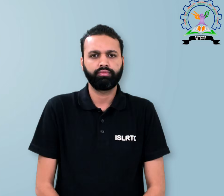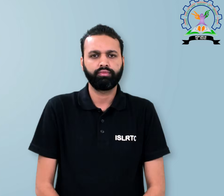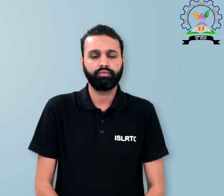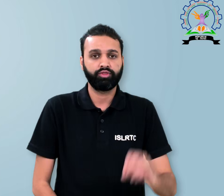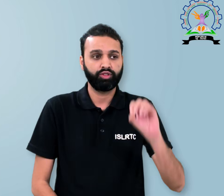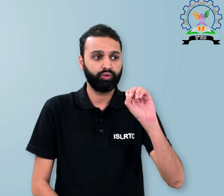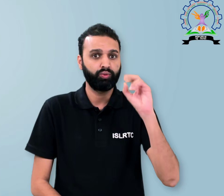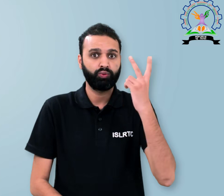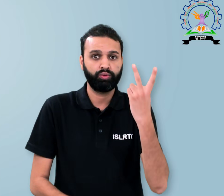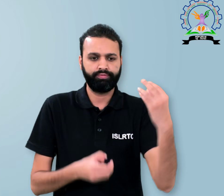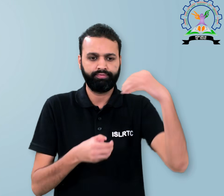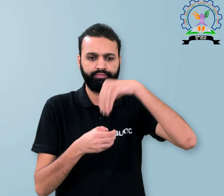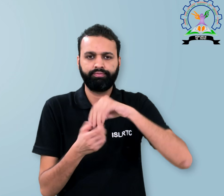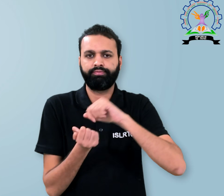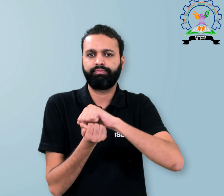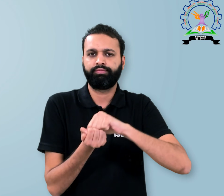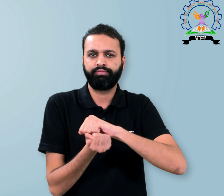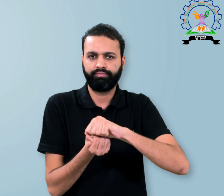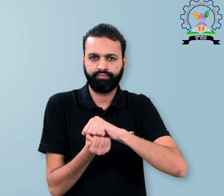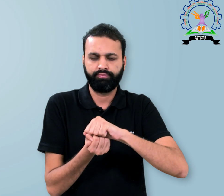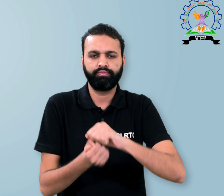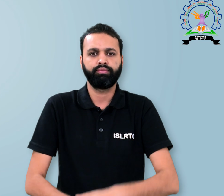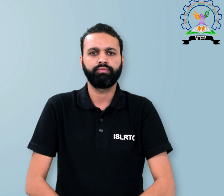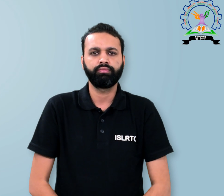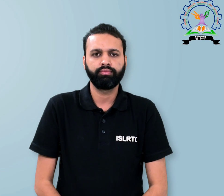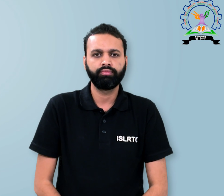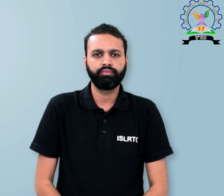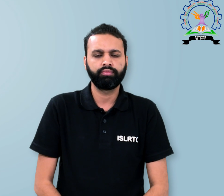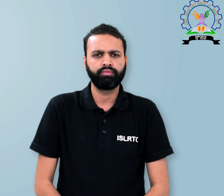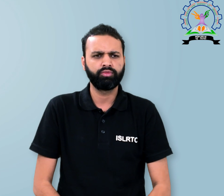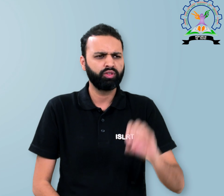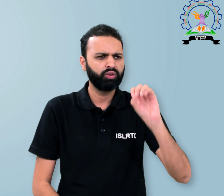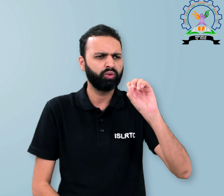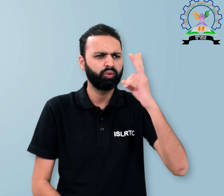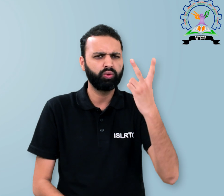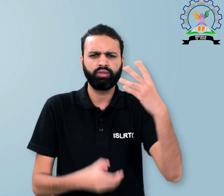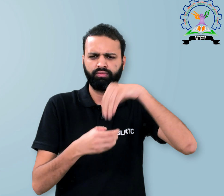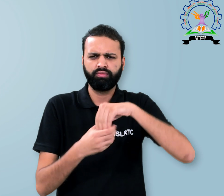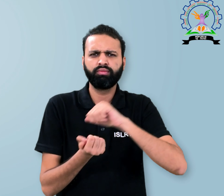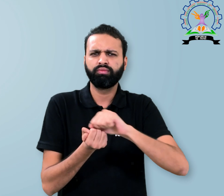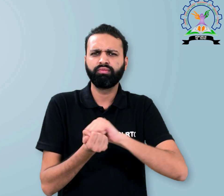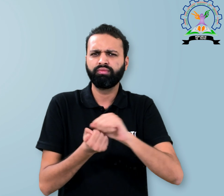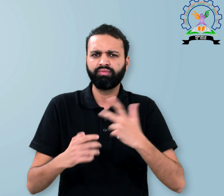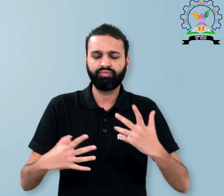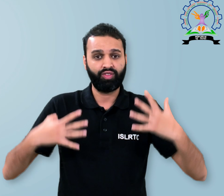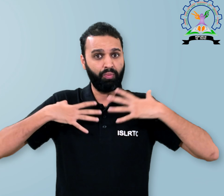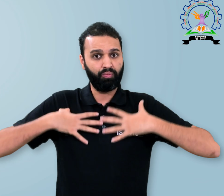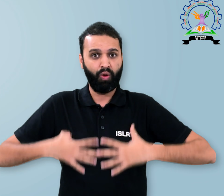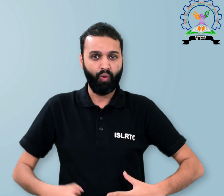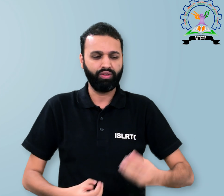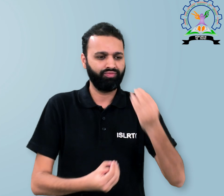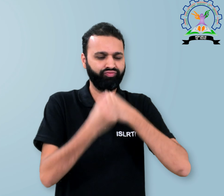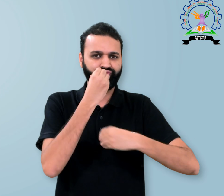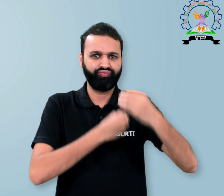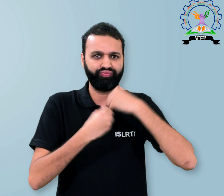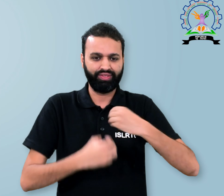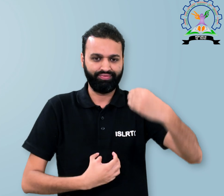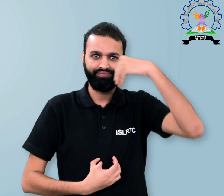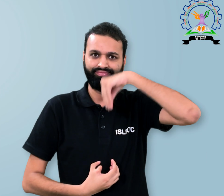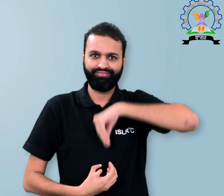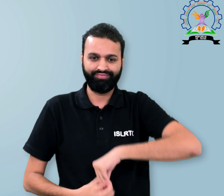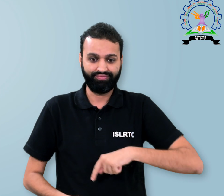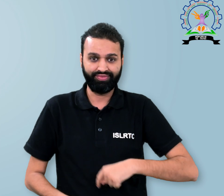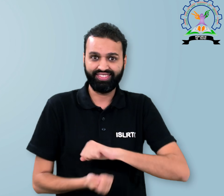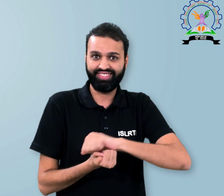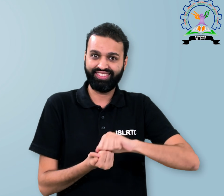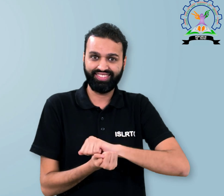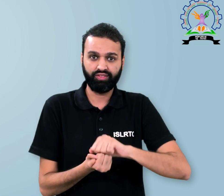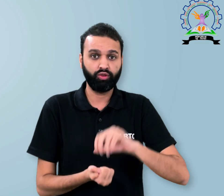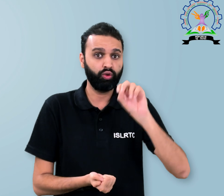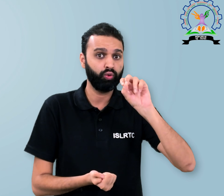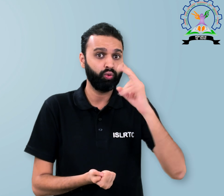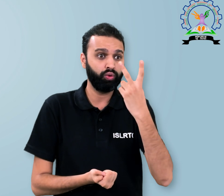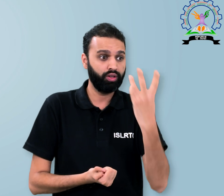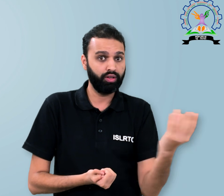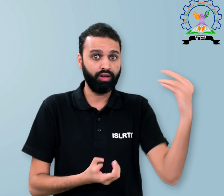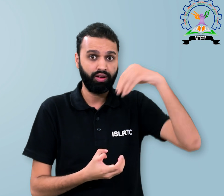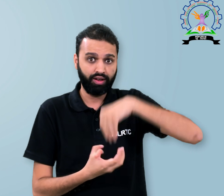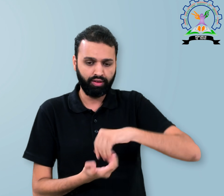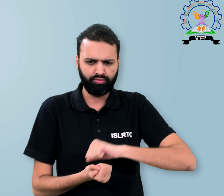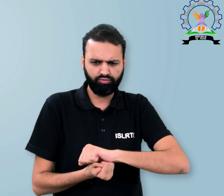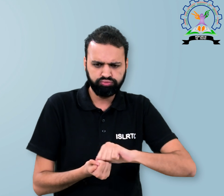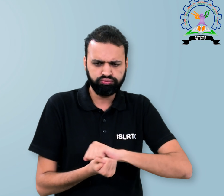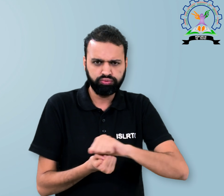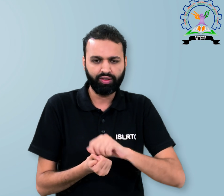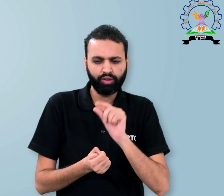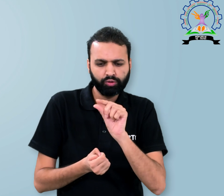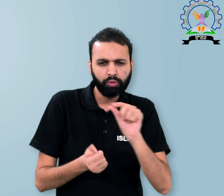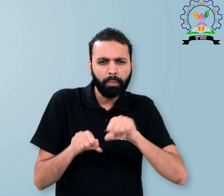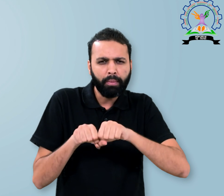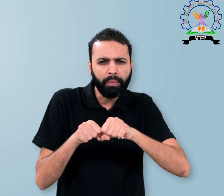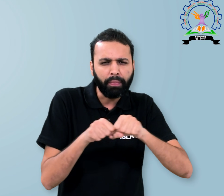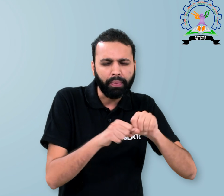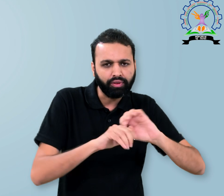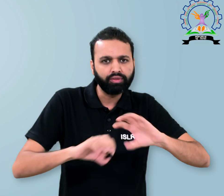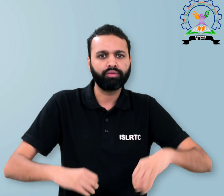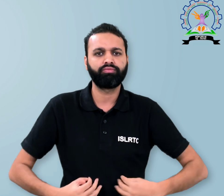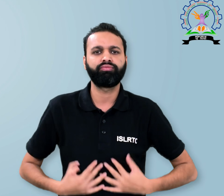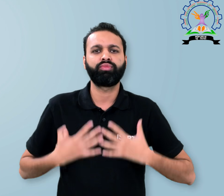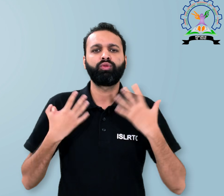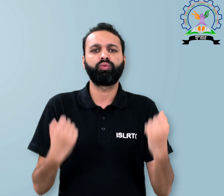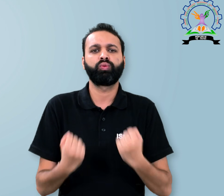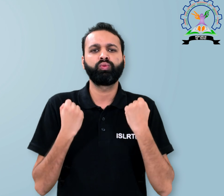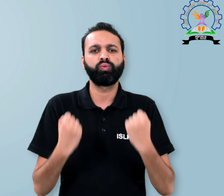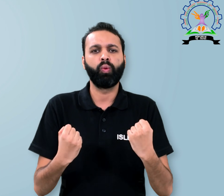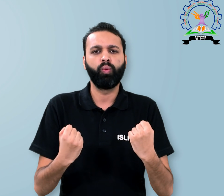Aerobic Respiration If the food is broken down with the use of oxygen, it is called aerobic respiration.